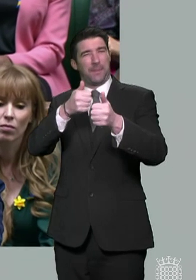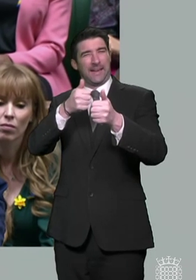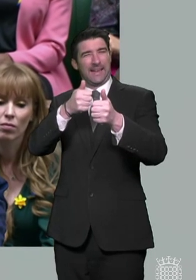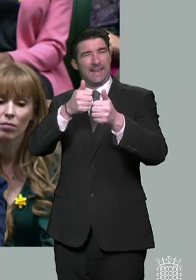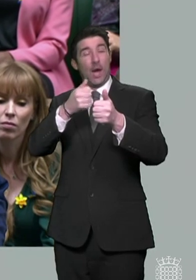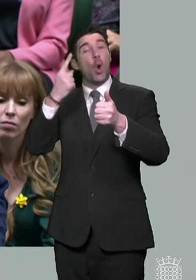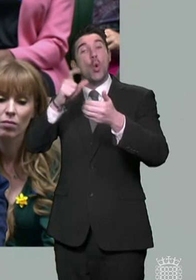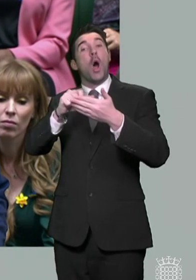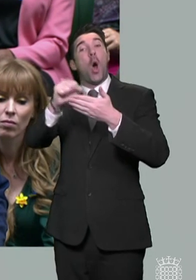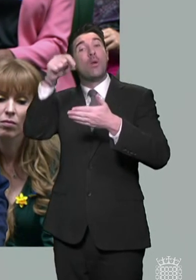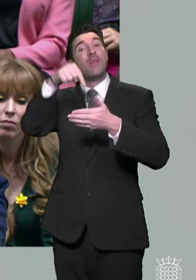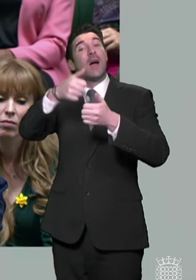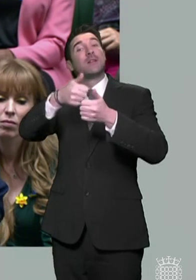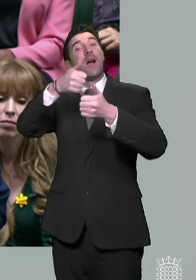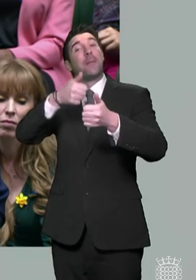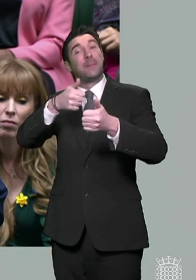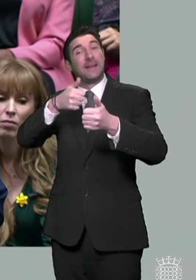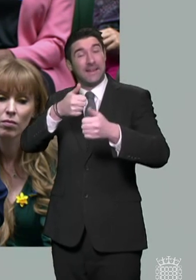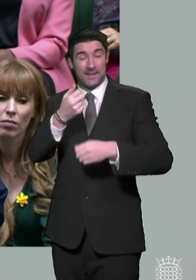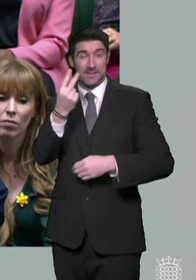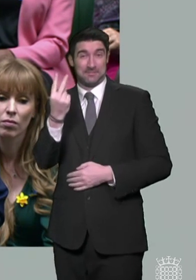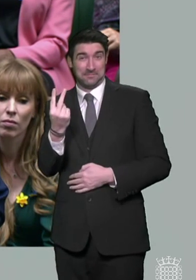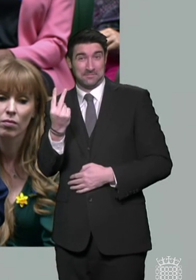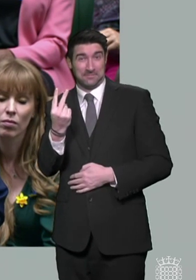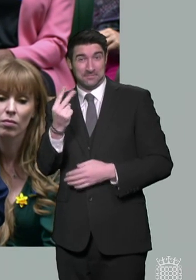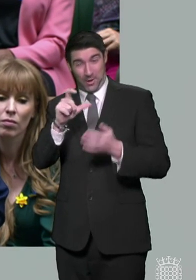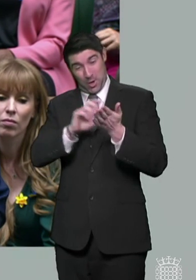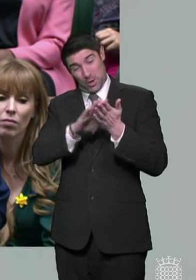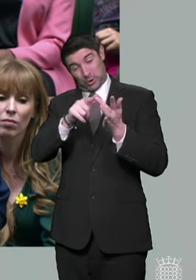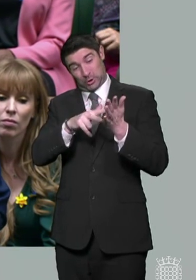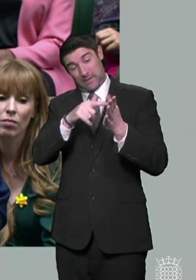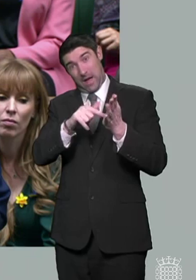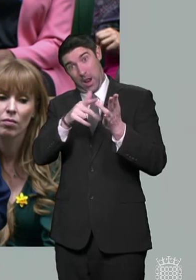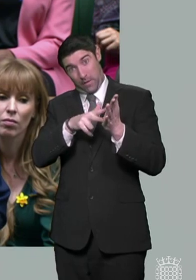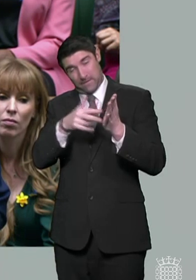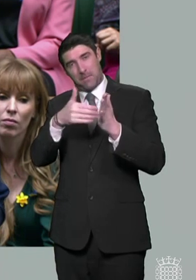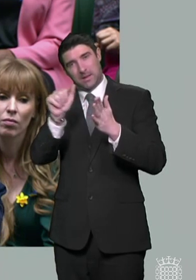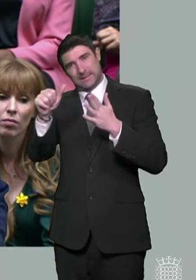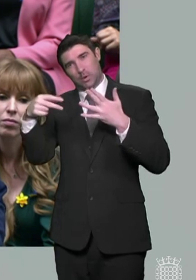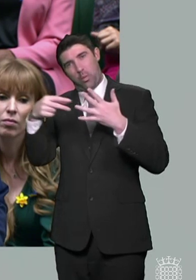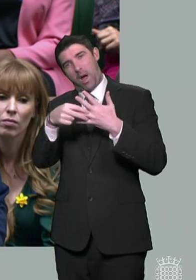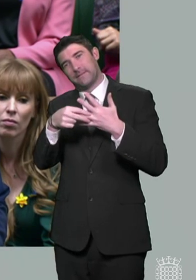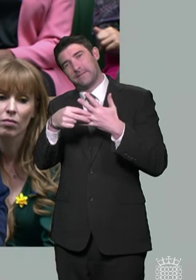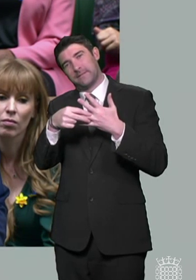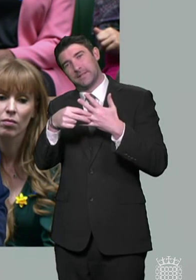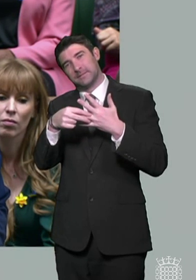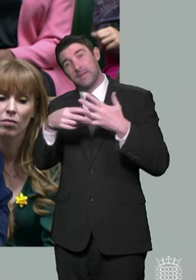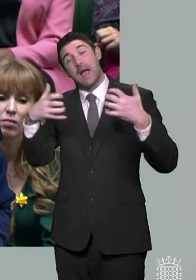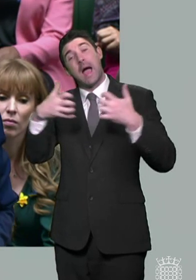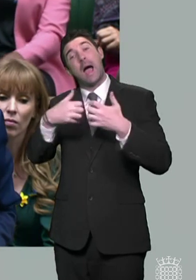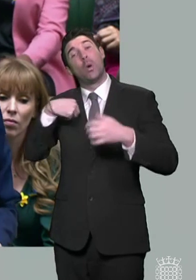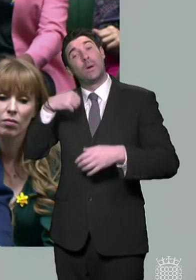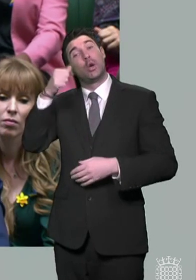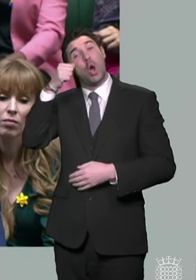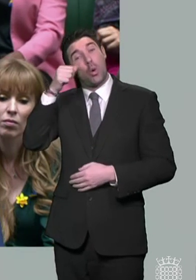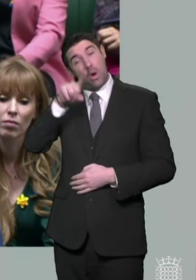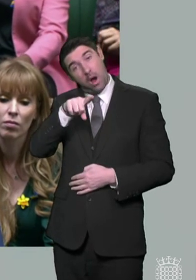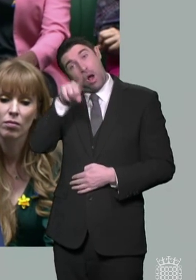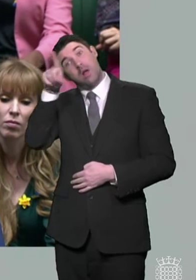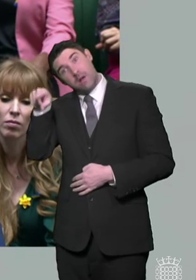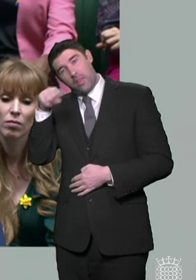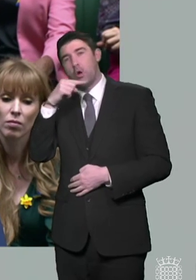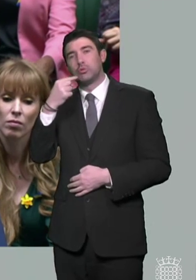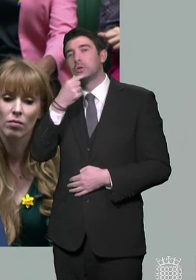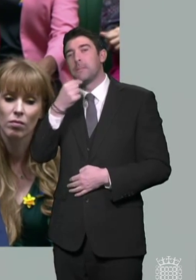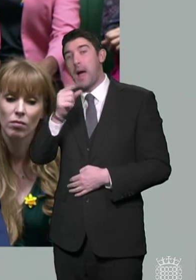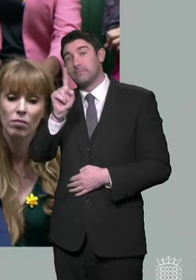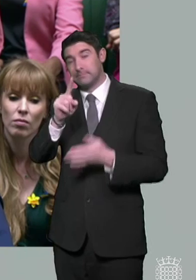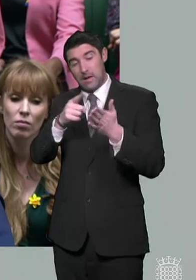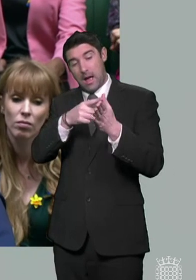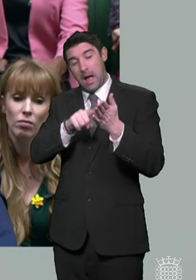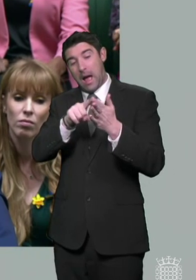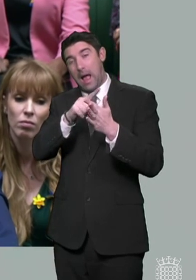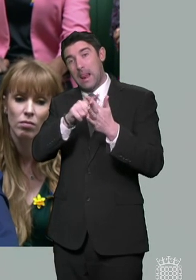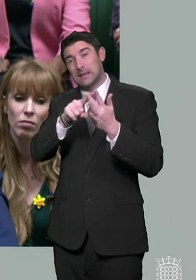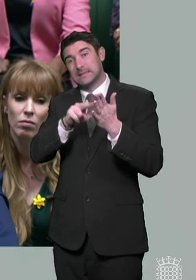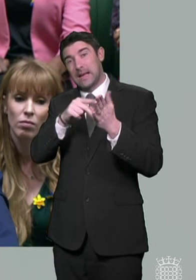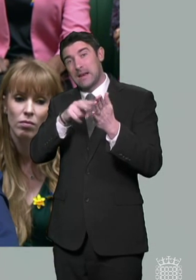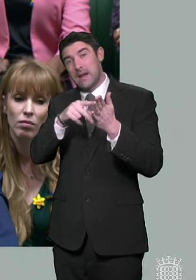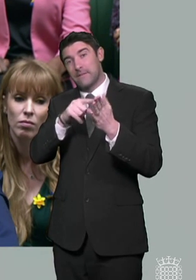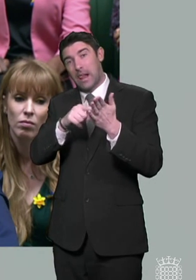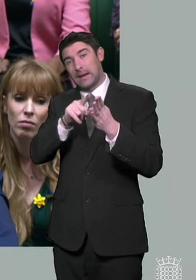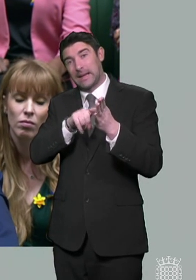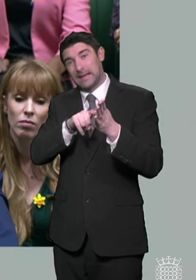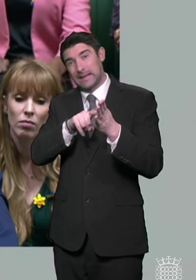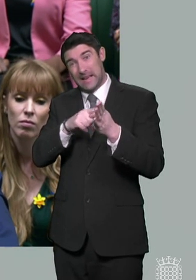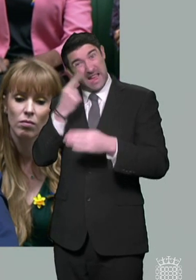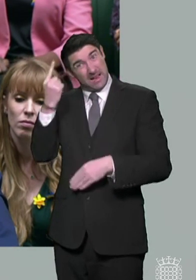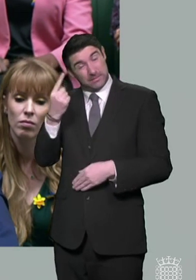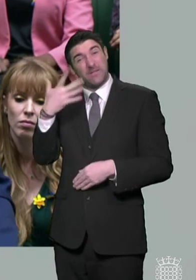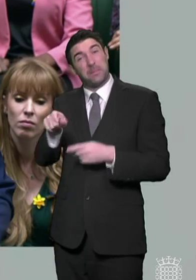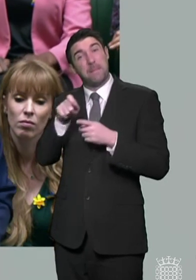We know which oligarch lurks beneath that shell company only because of the information obtained and disclosed by Alexei Navalny, who was of course poisoned by the Russian state and now sits in a Putin jail.